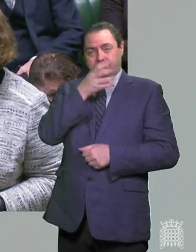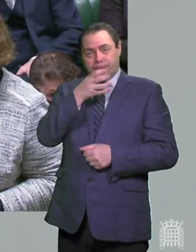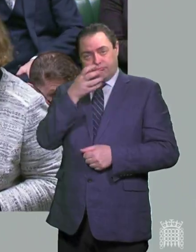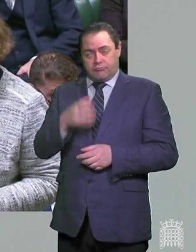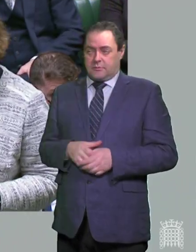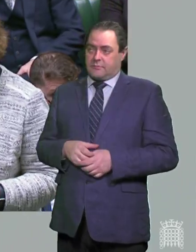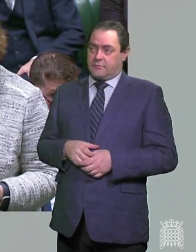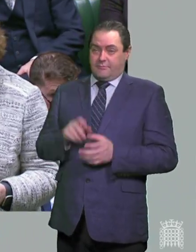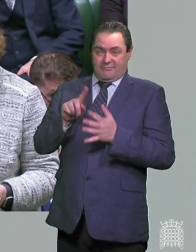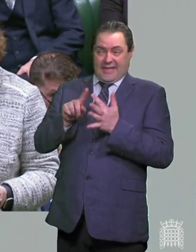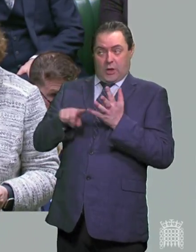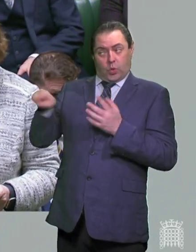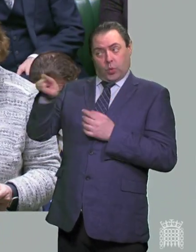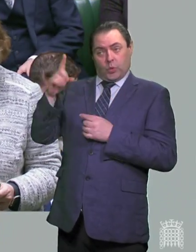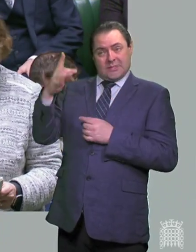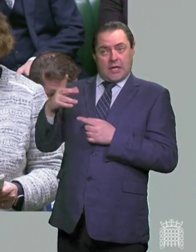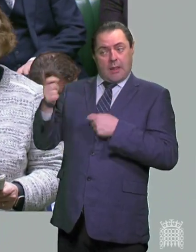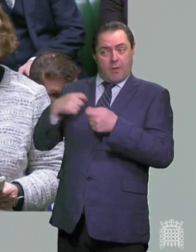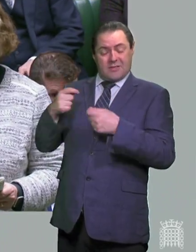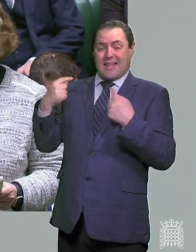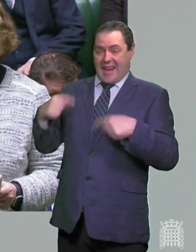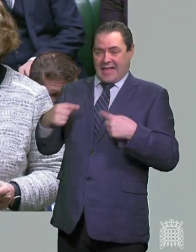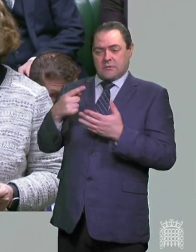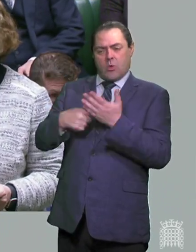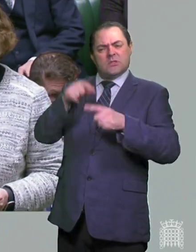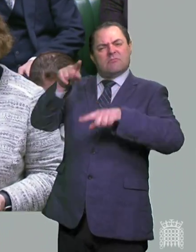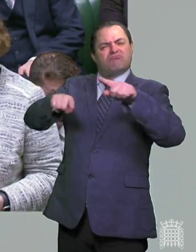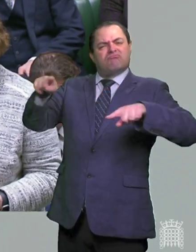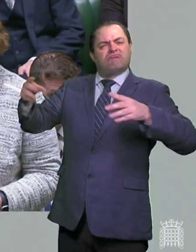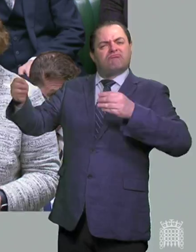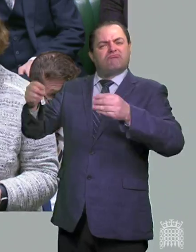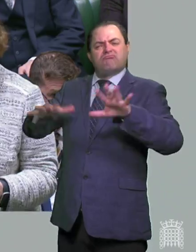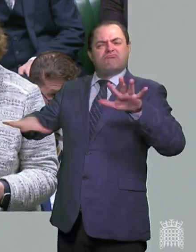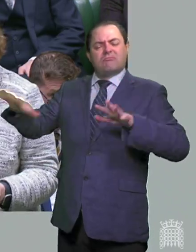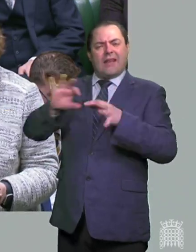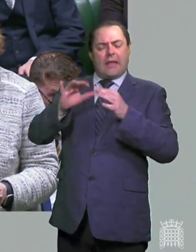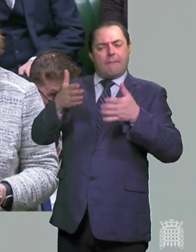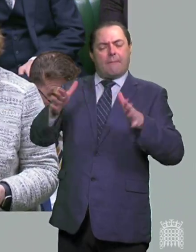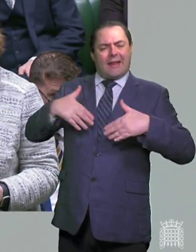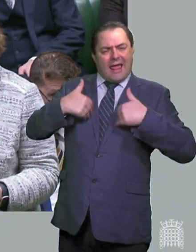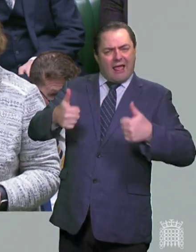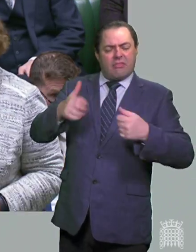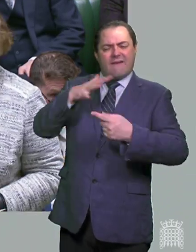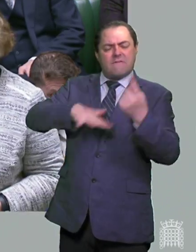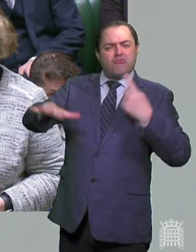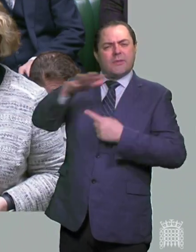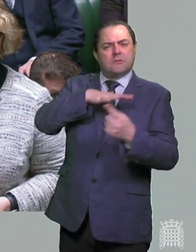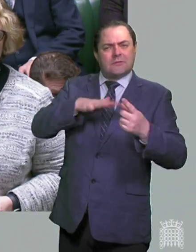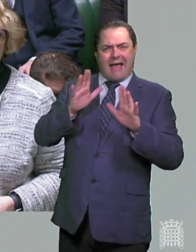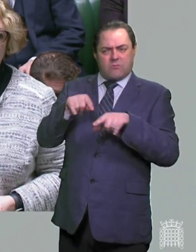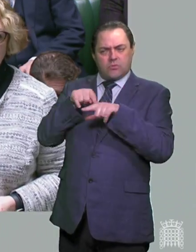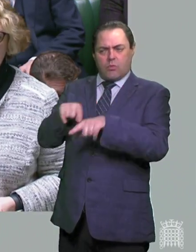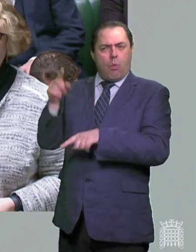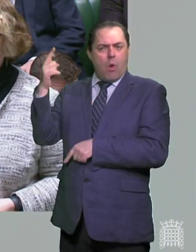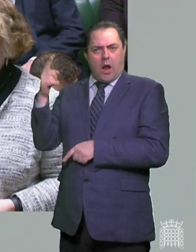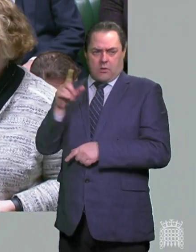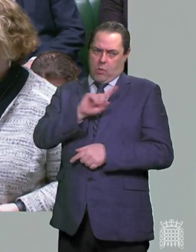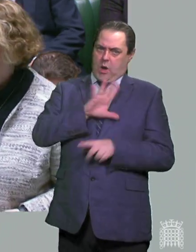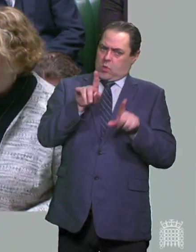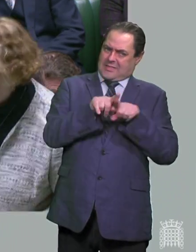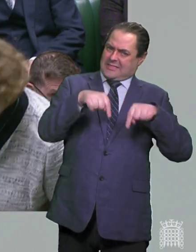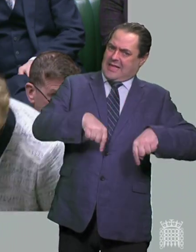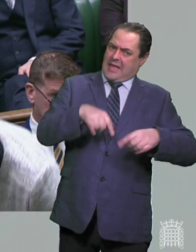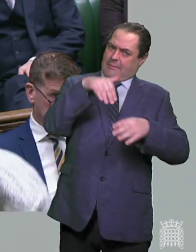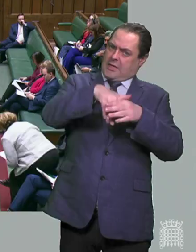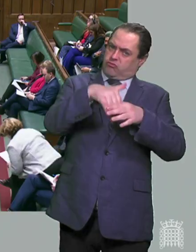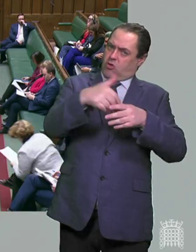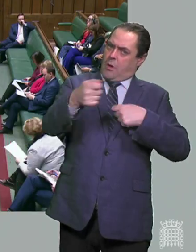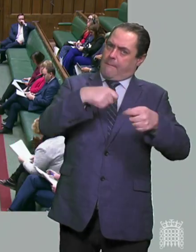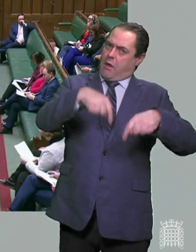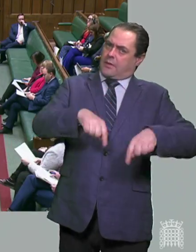Even the EU single market allows policy divergence to improve public health and the environment, so why are there no such derogations in the internal market Act?